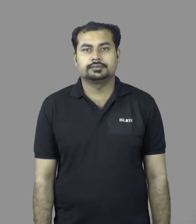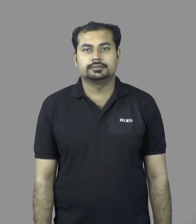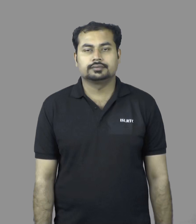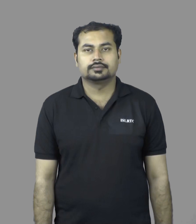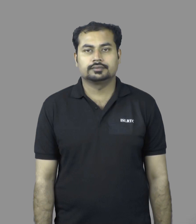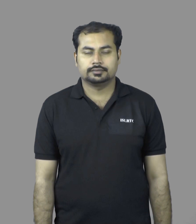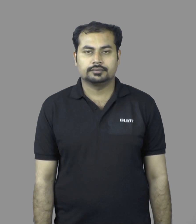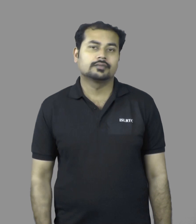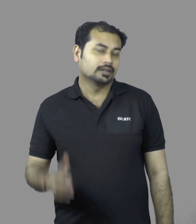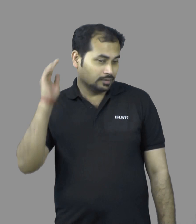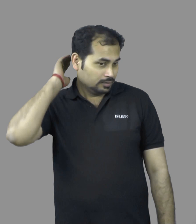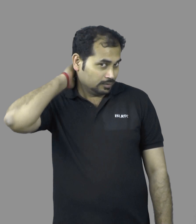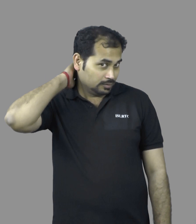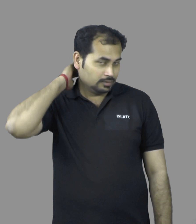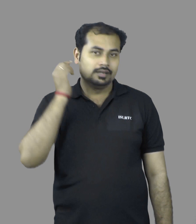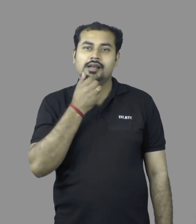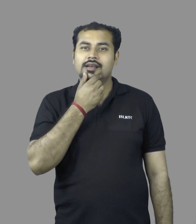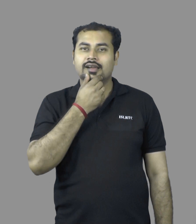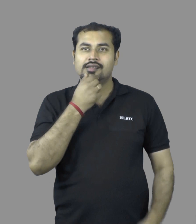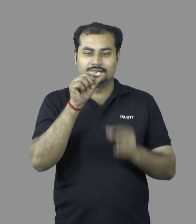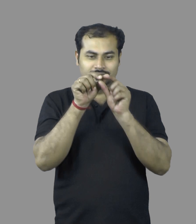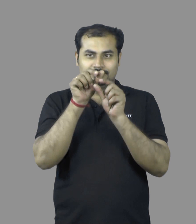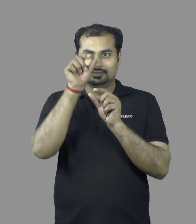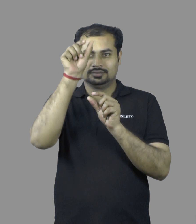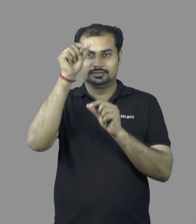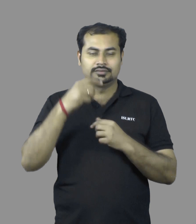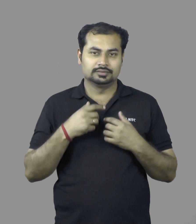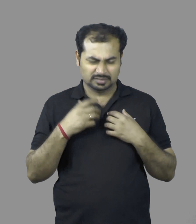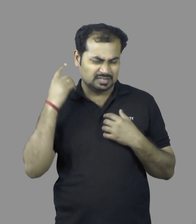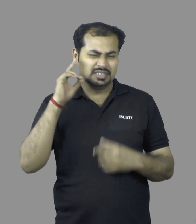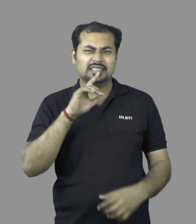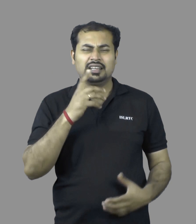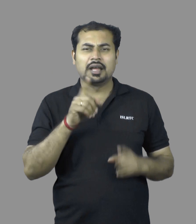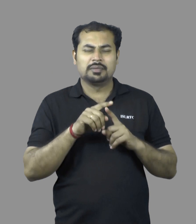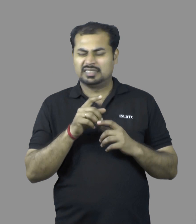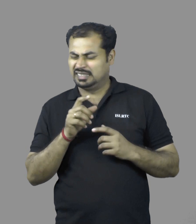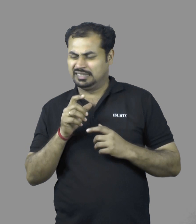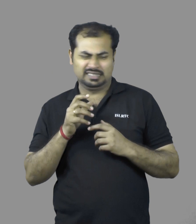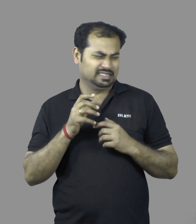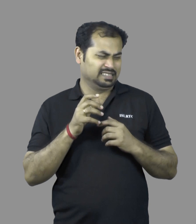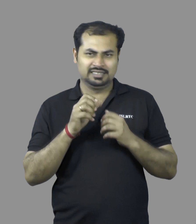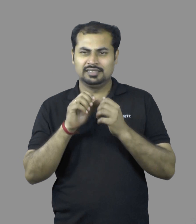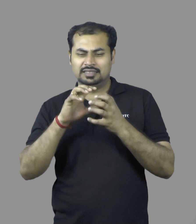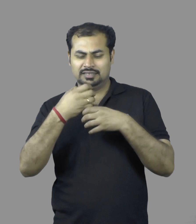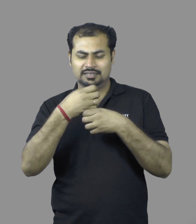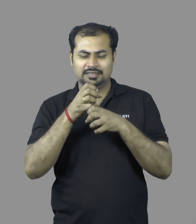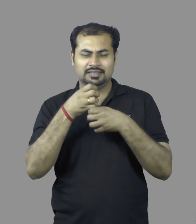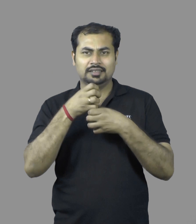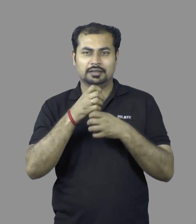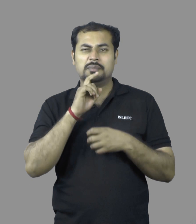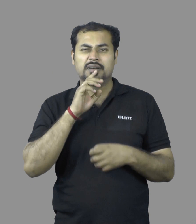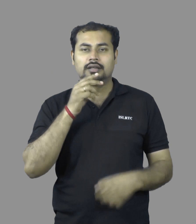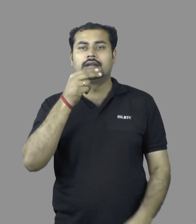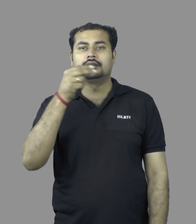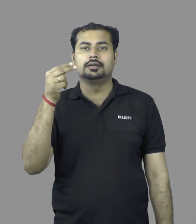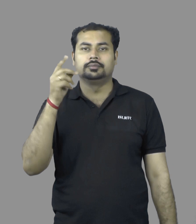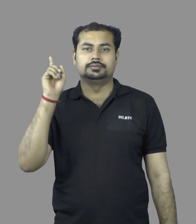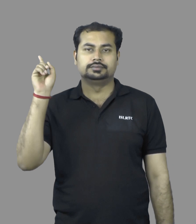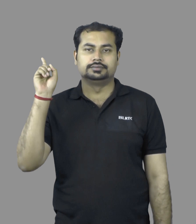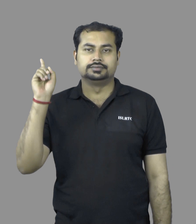Spondylitis